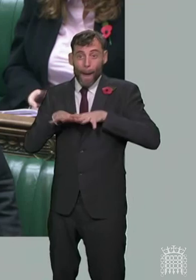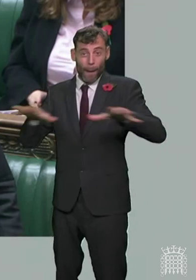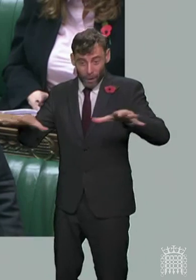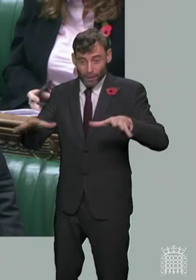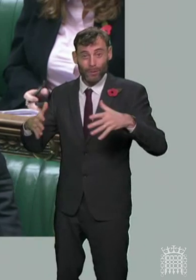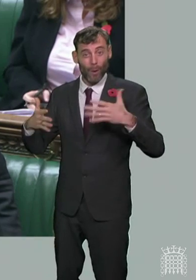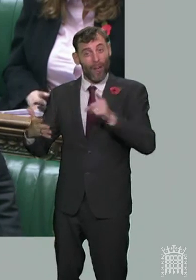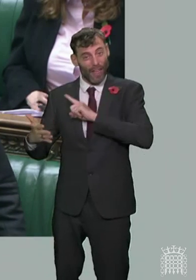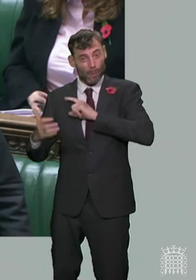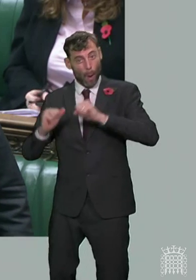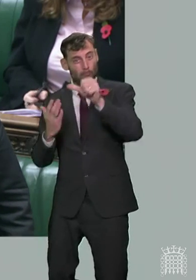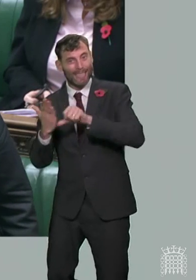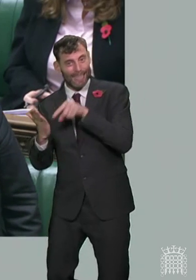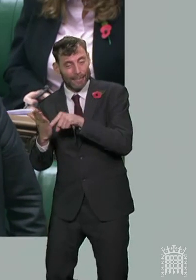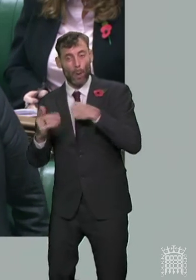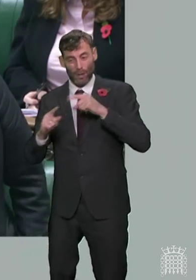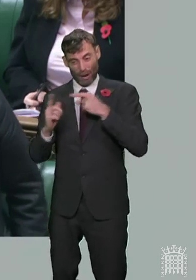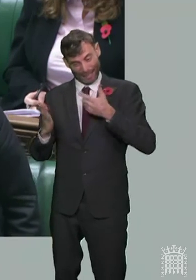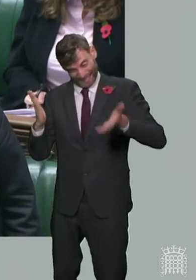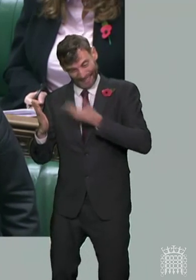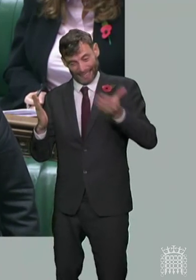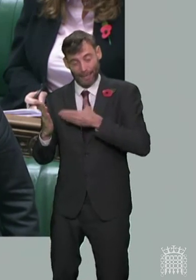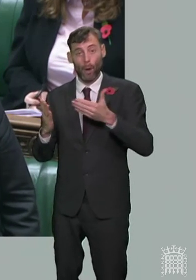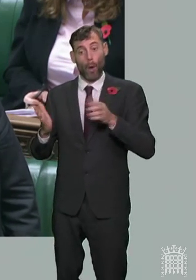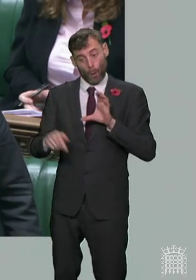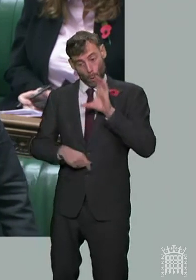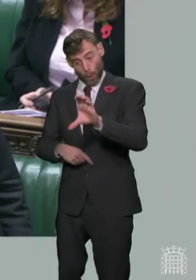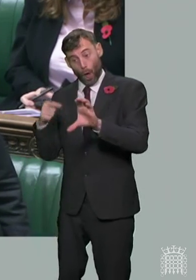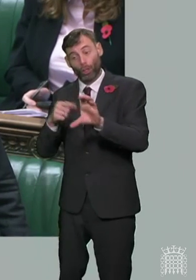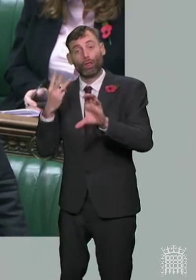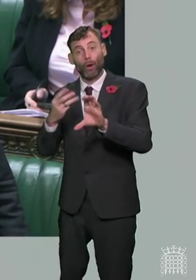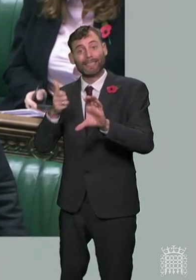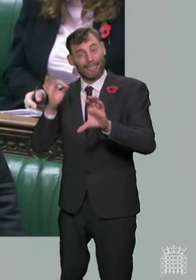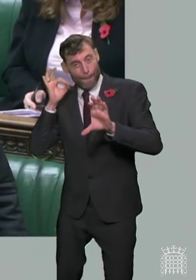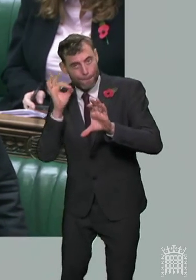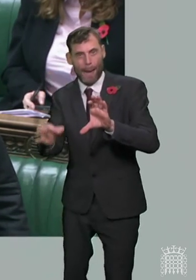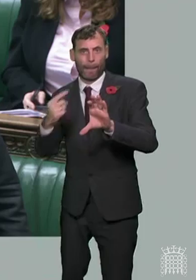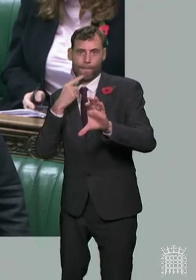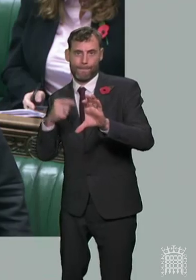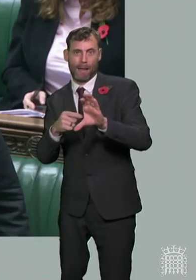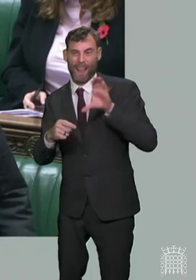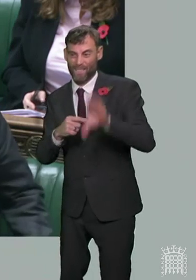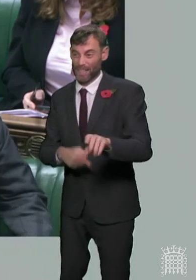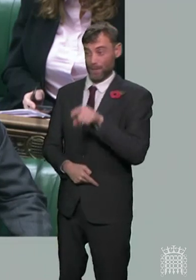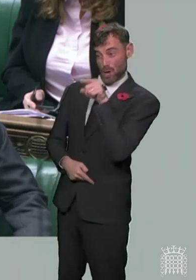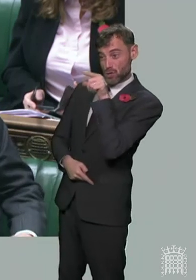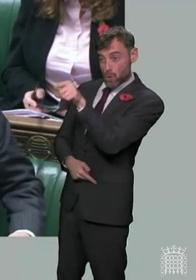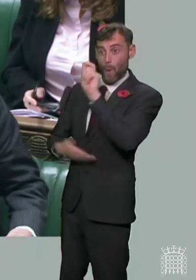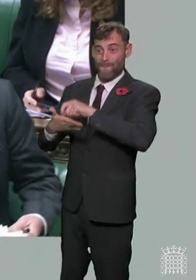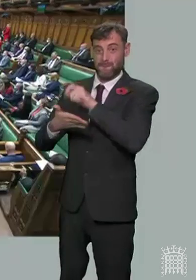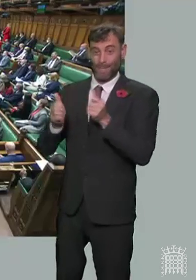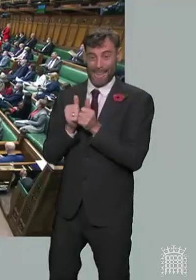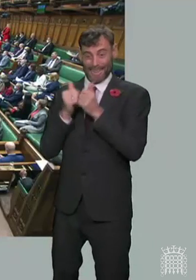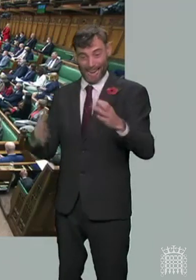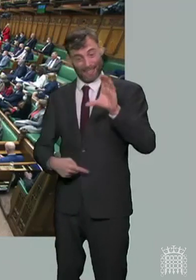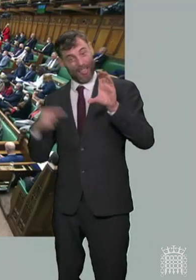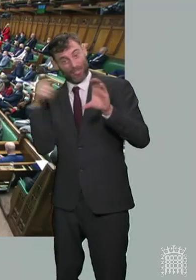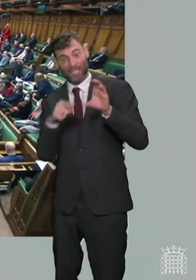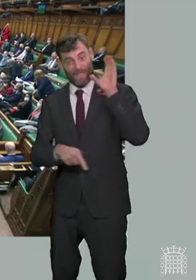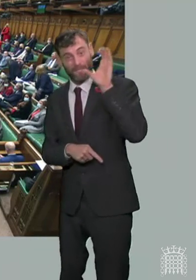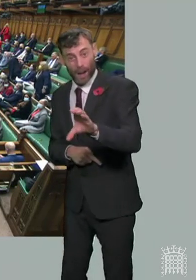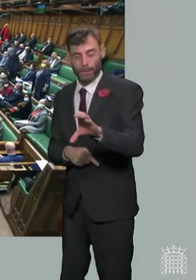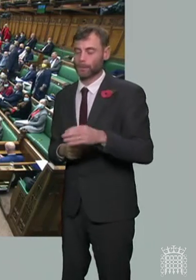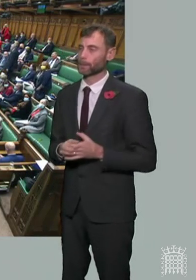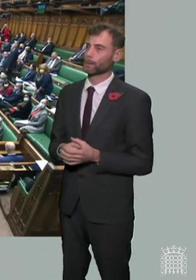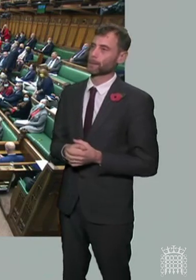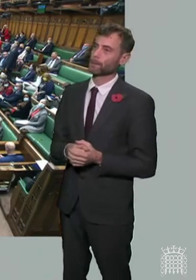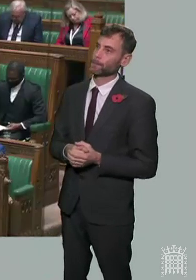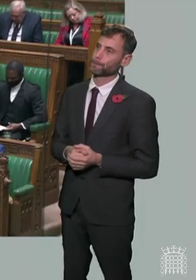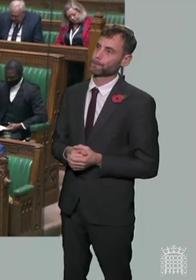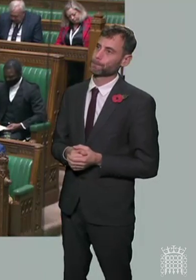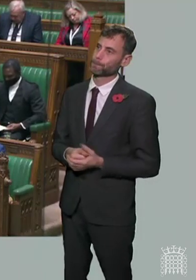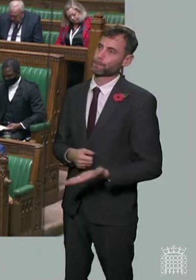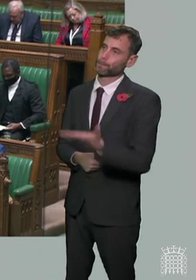We are fixing those waiting lists with £36 billion of investment, which the Labour party voted against.